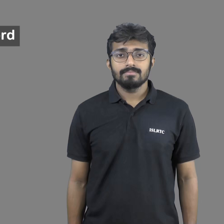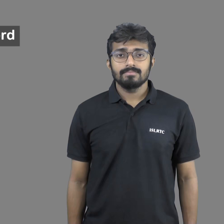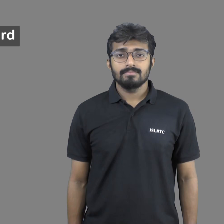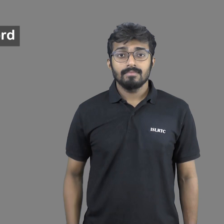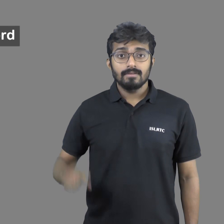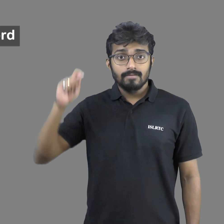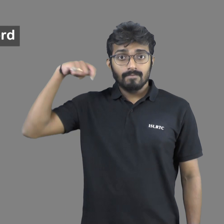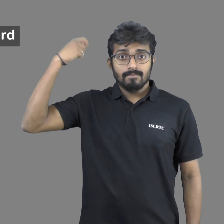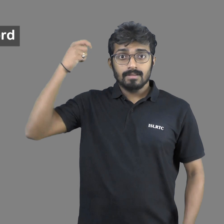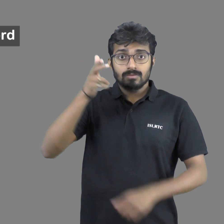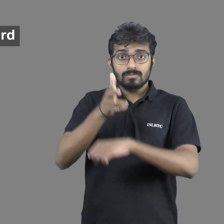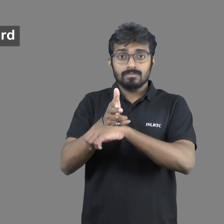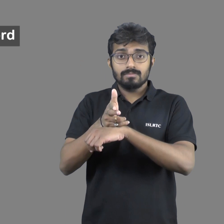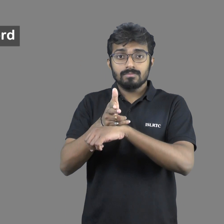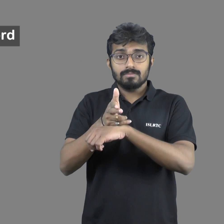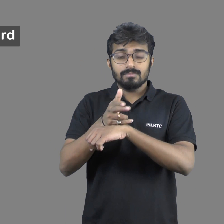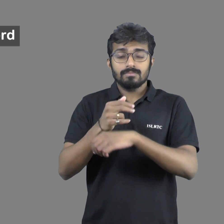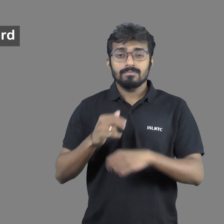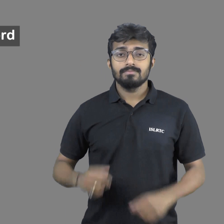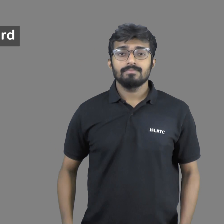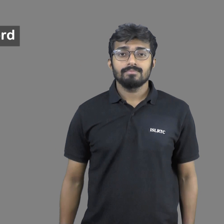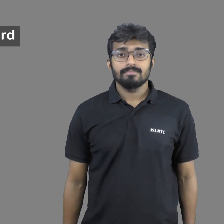Record (Video)